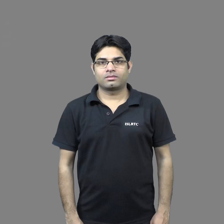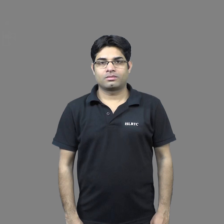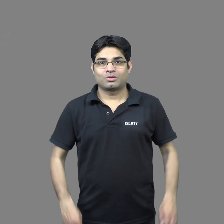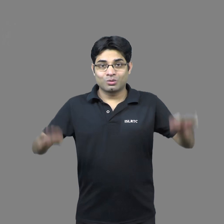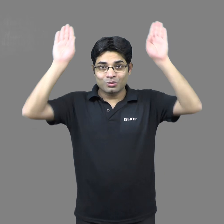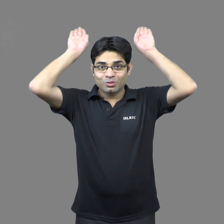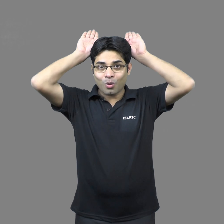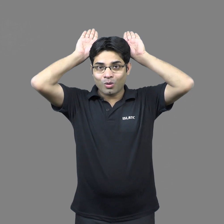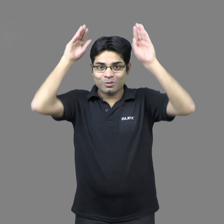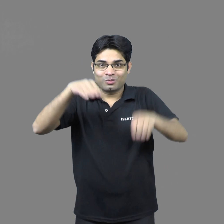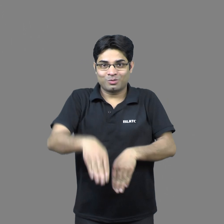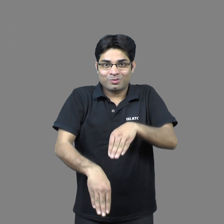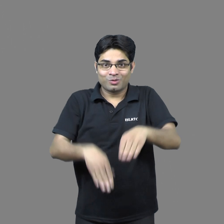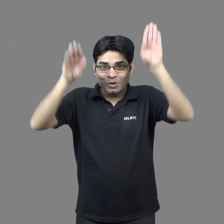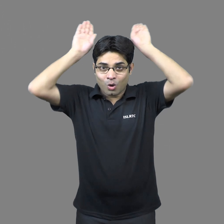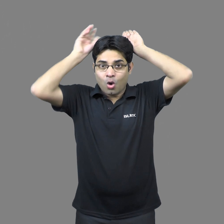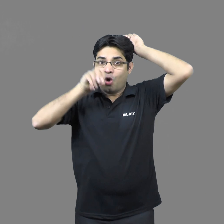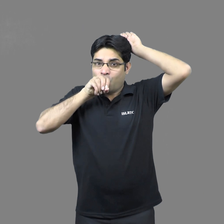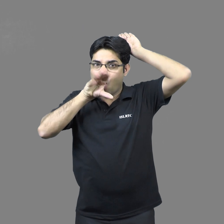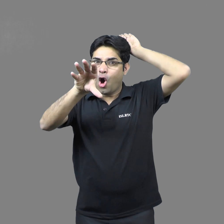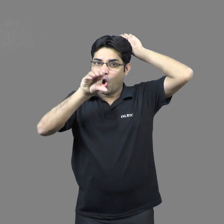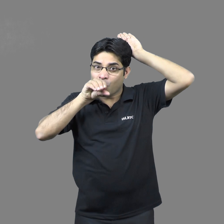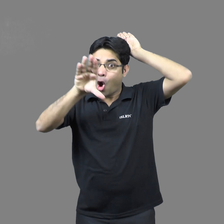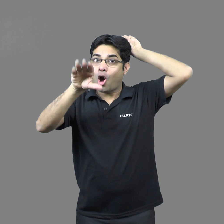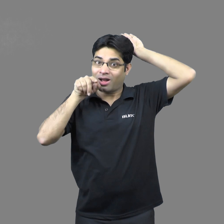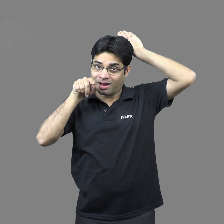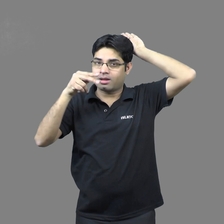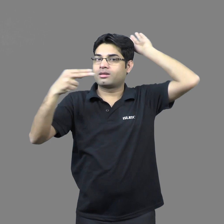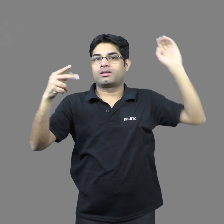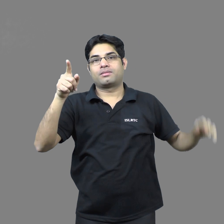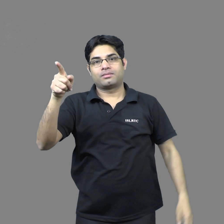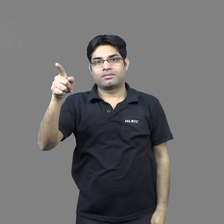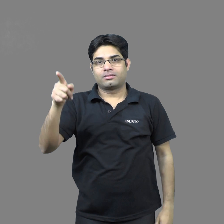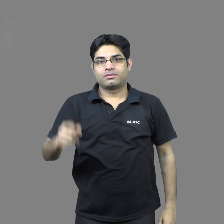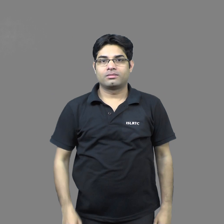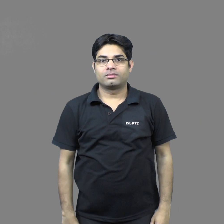Bray Hee-Haw